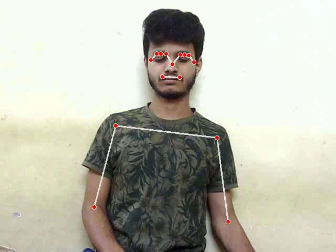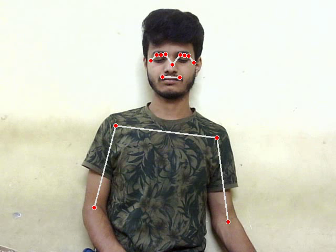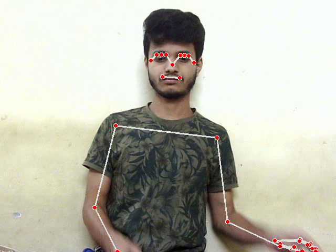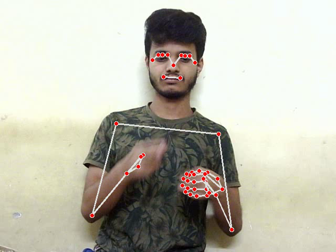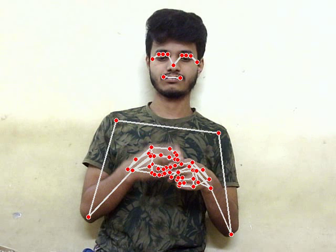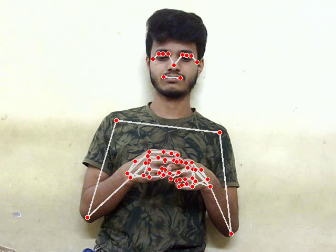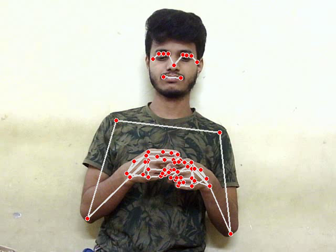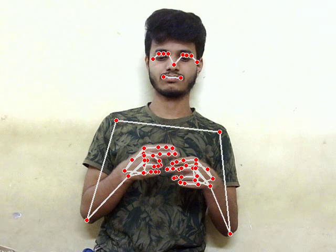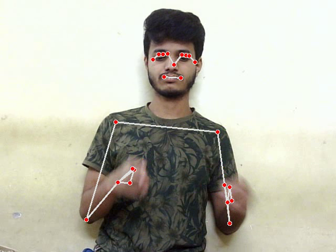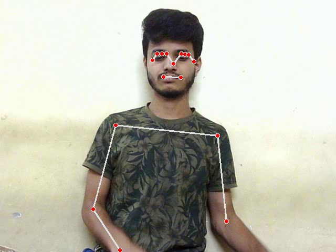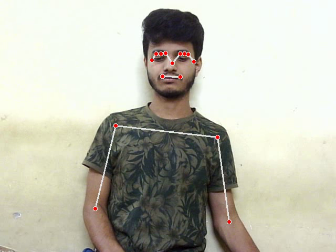name